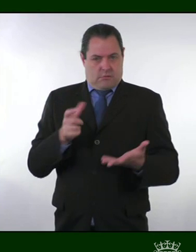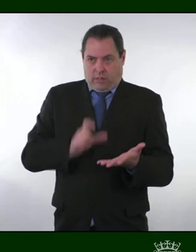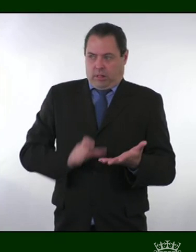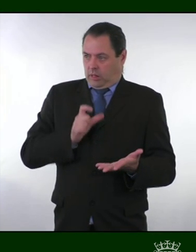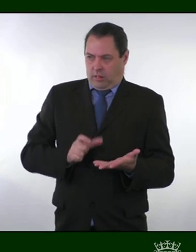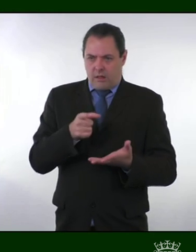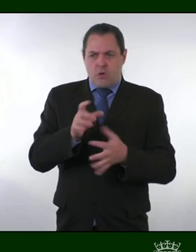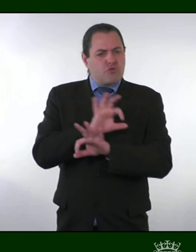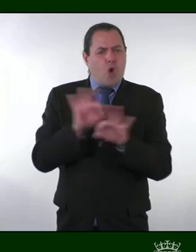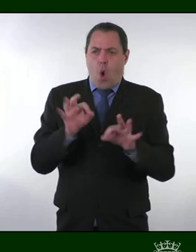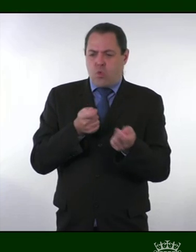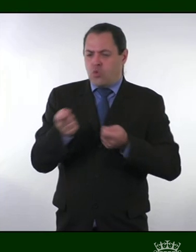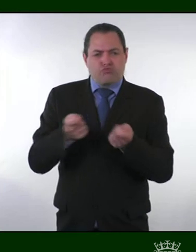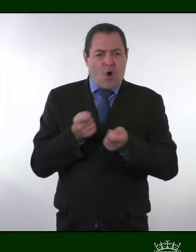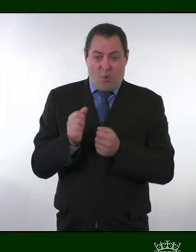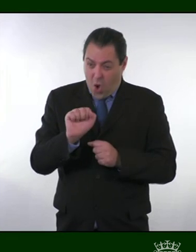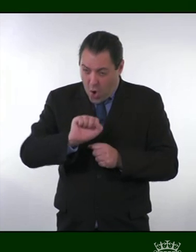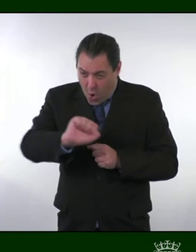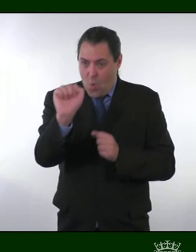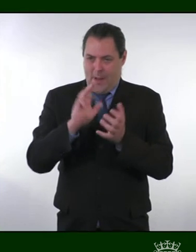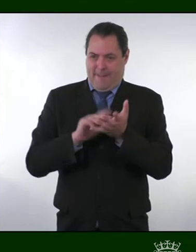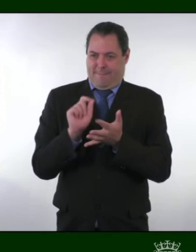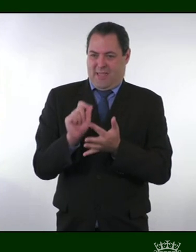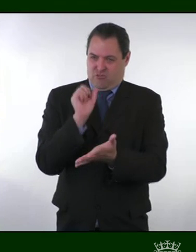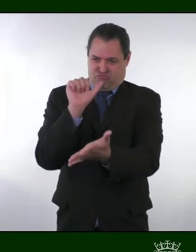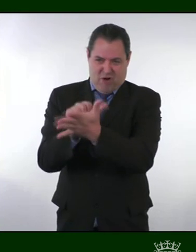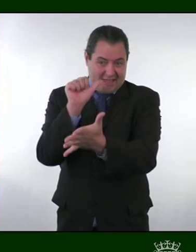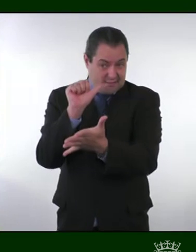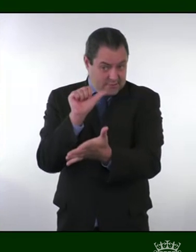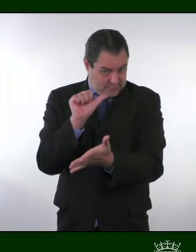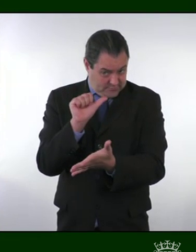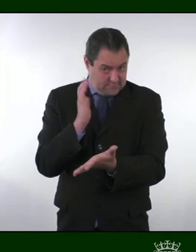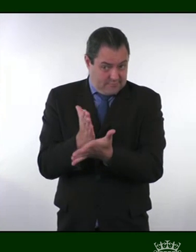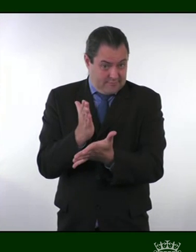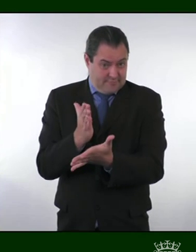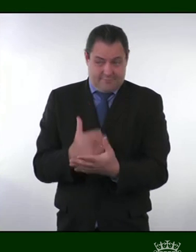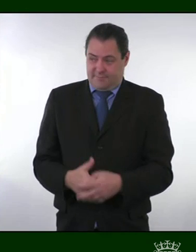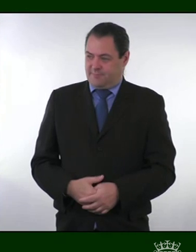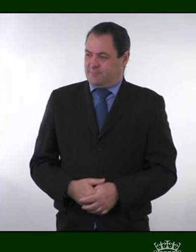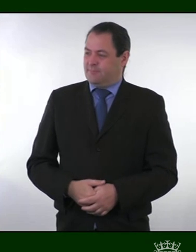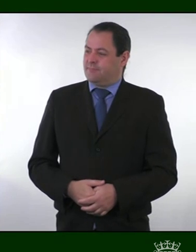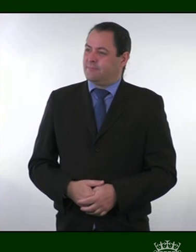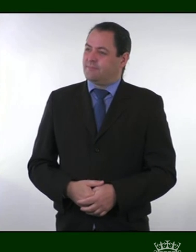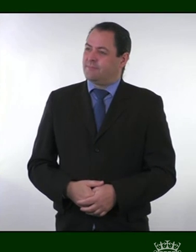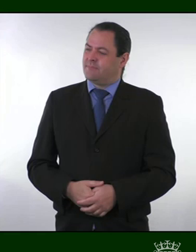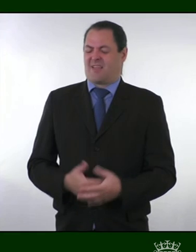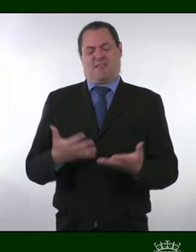There’s no grip.” His own MPs are right, aren’t they?